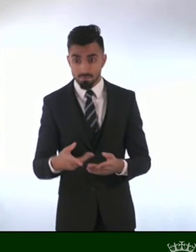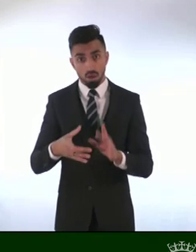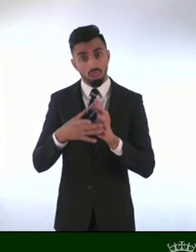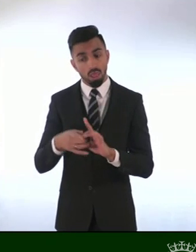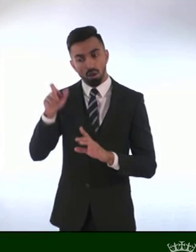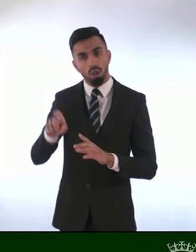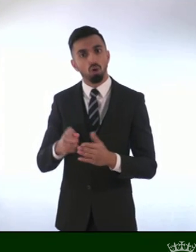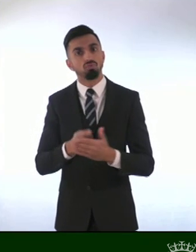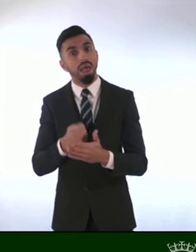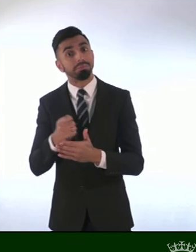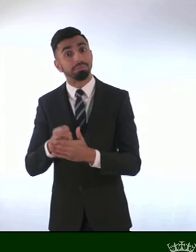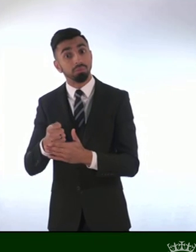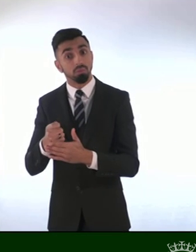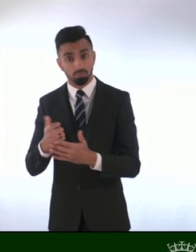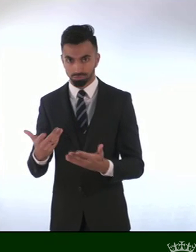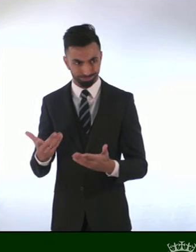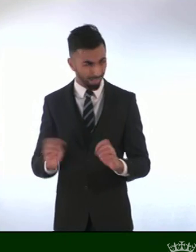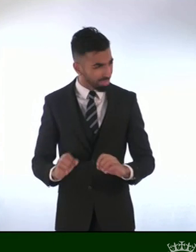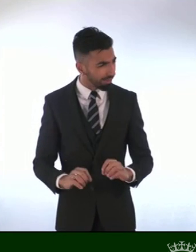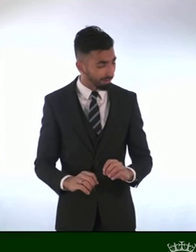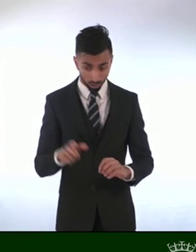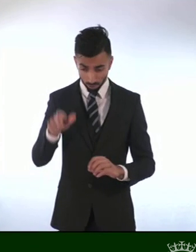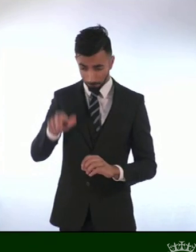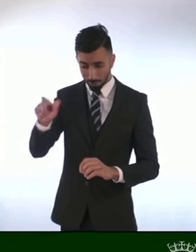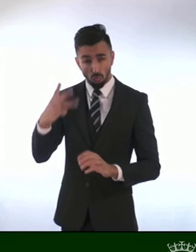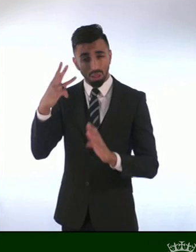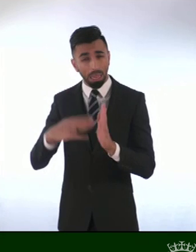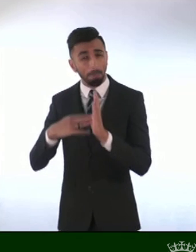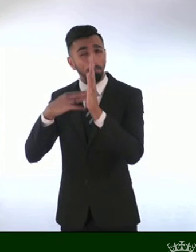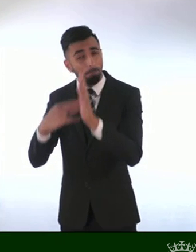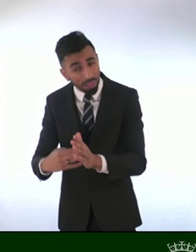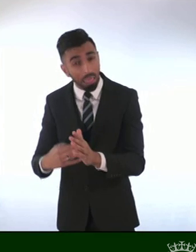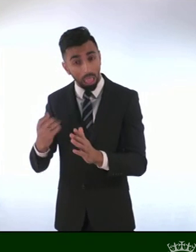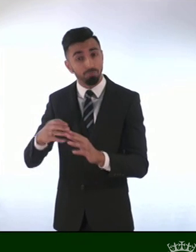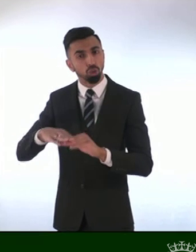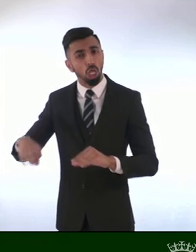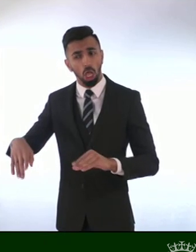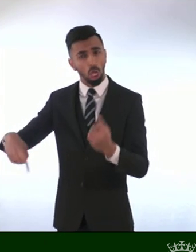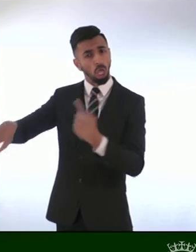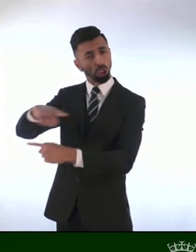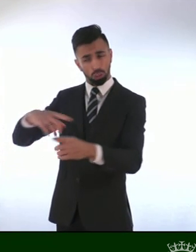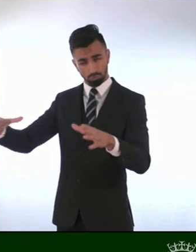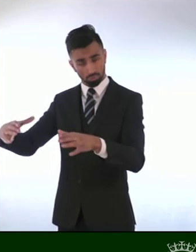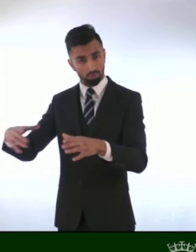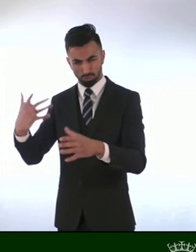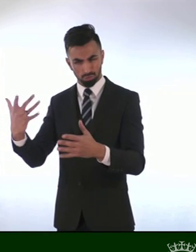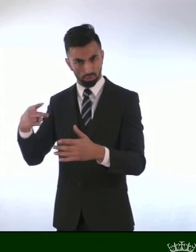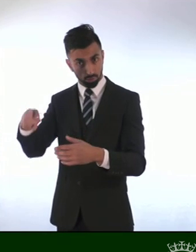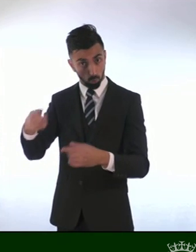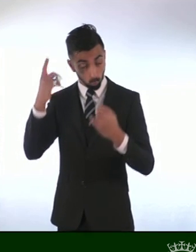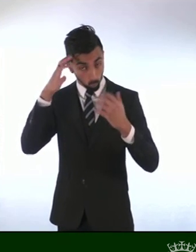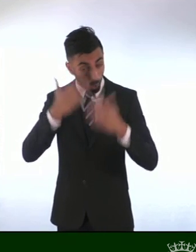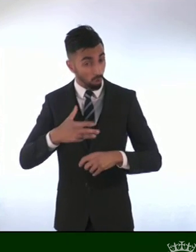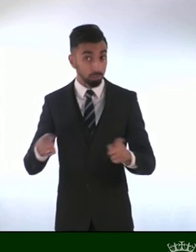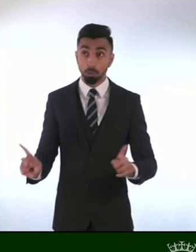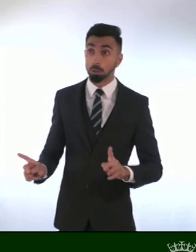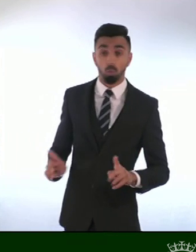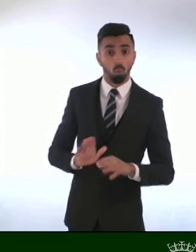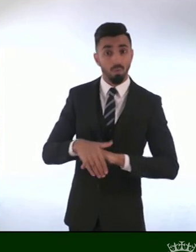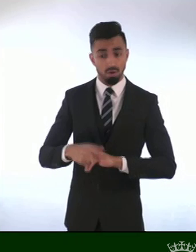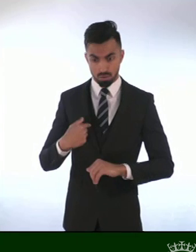These people are worried sick that they will not be able to pay their rent if they get ill, lose pay or feel that they need to self-isolate.